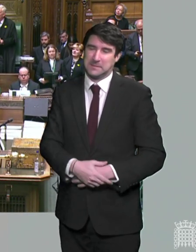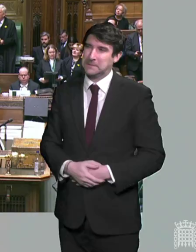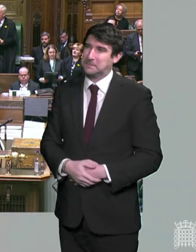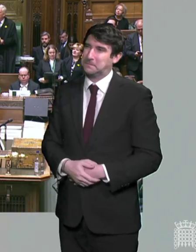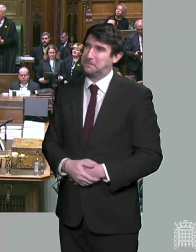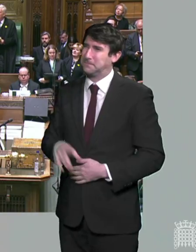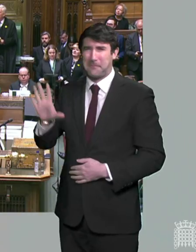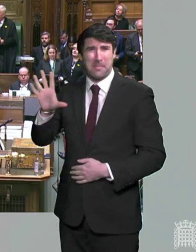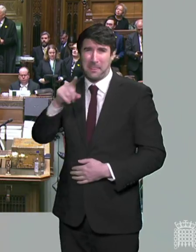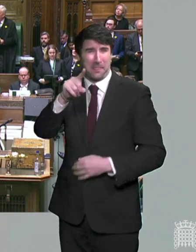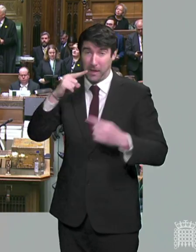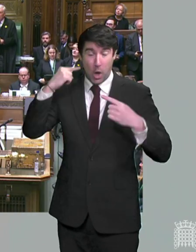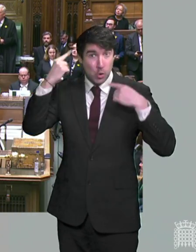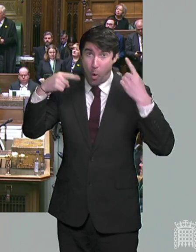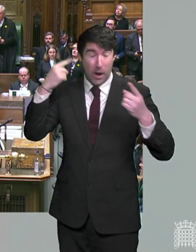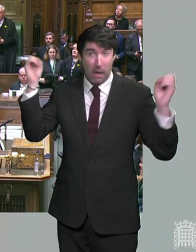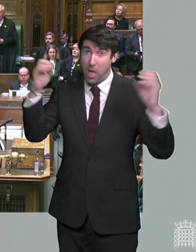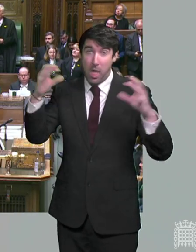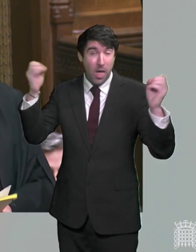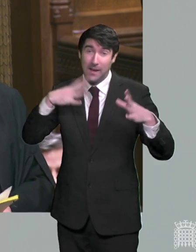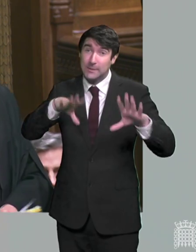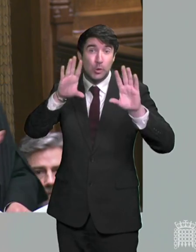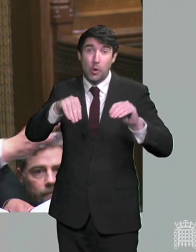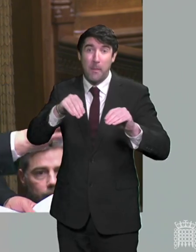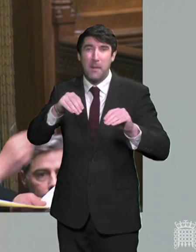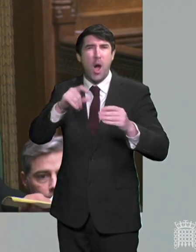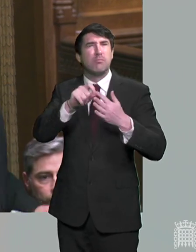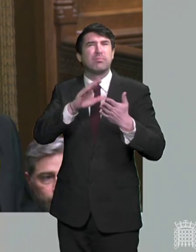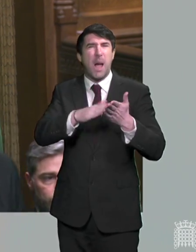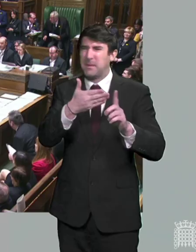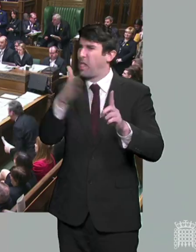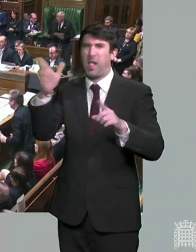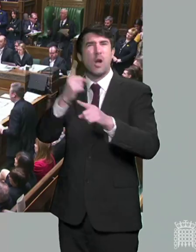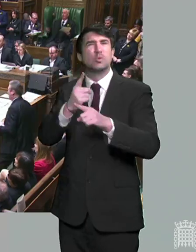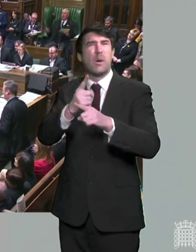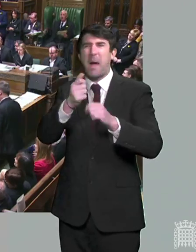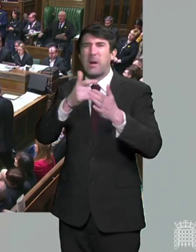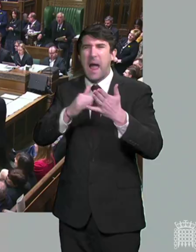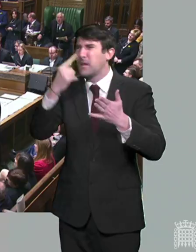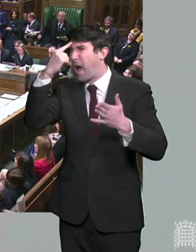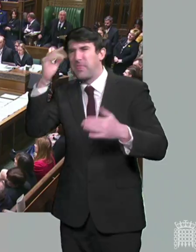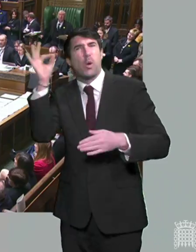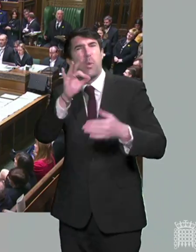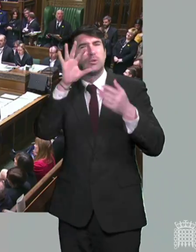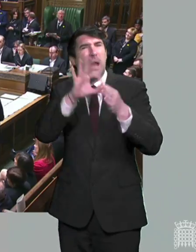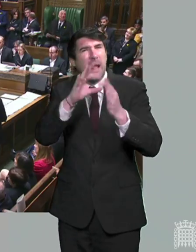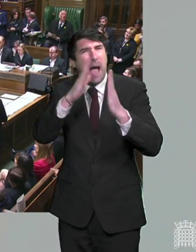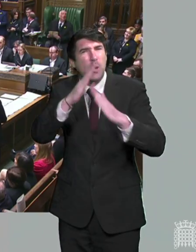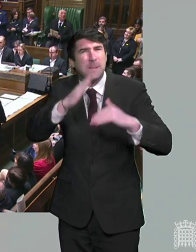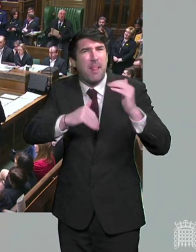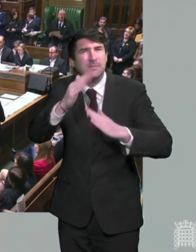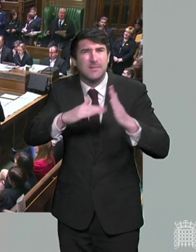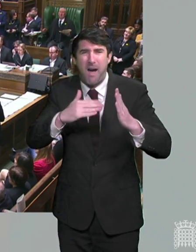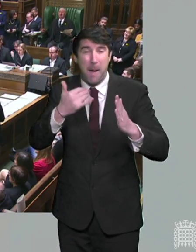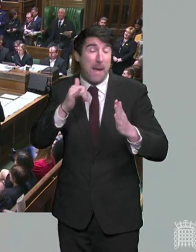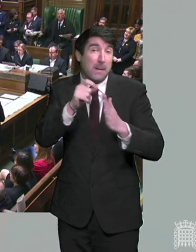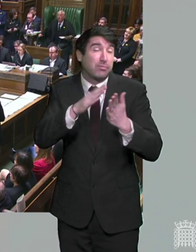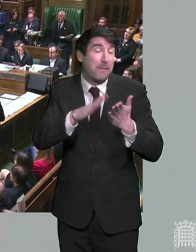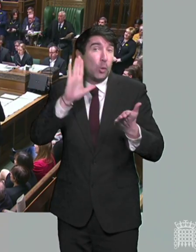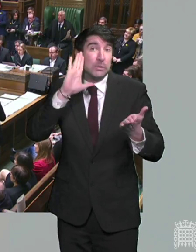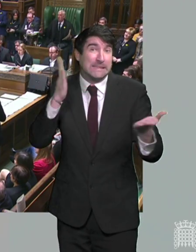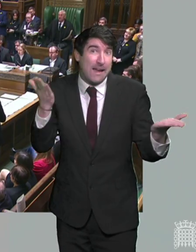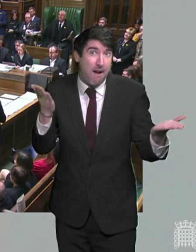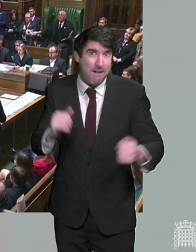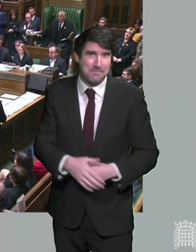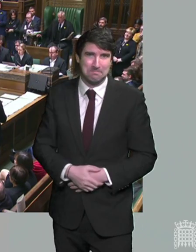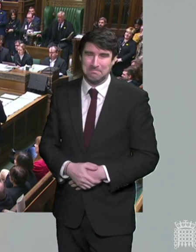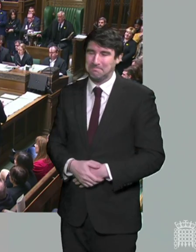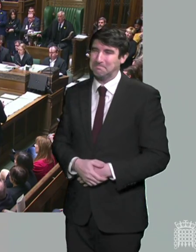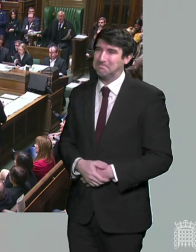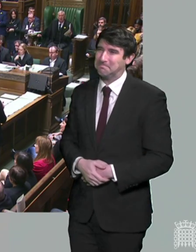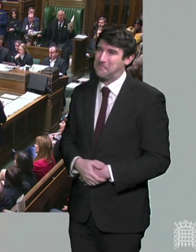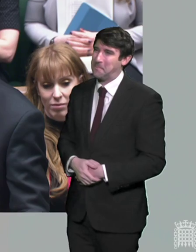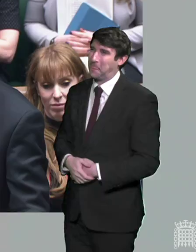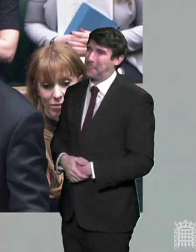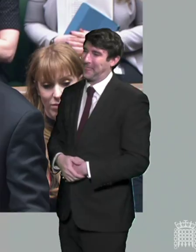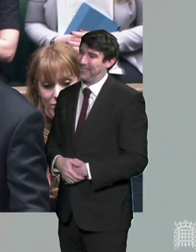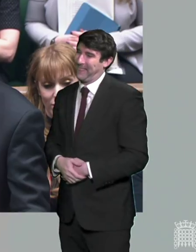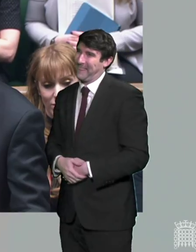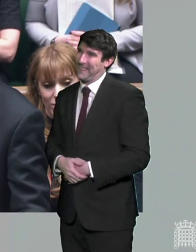Order. Because of the noise, I do not think the Prime Minister is hearing the questions because I do think that one was on house building.